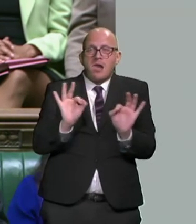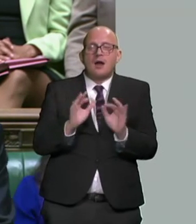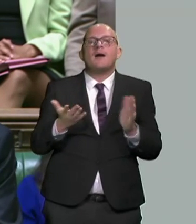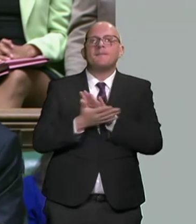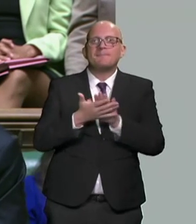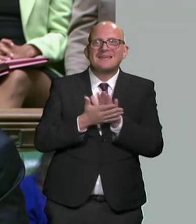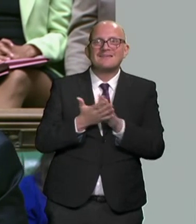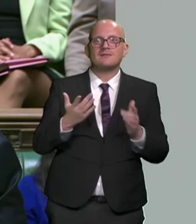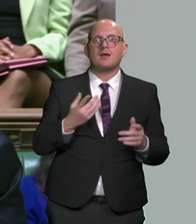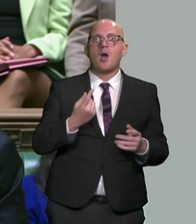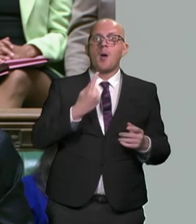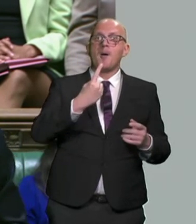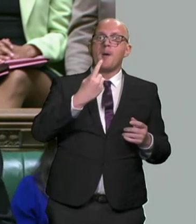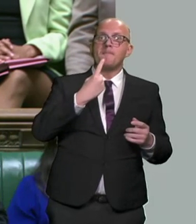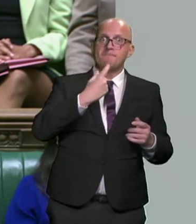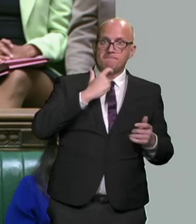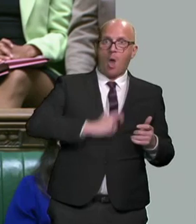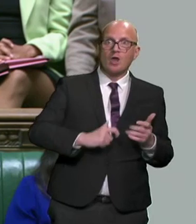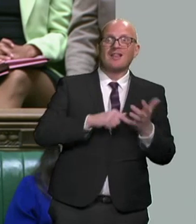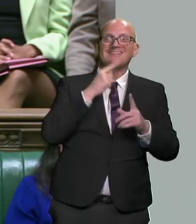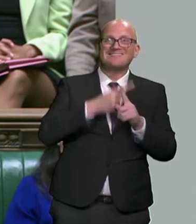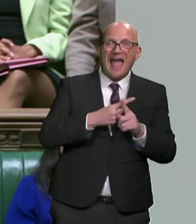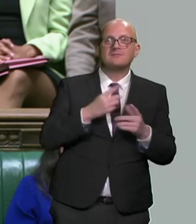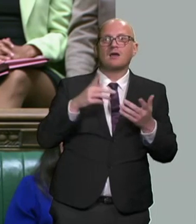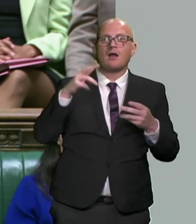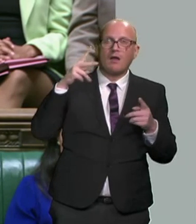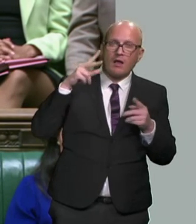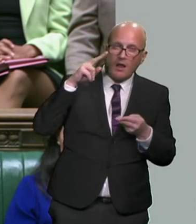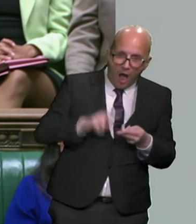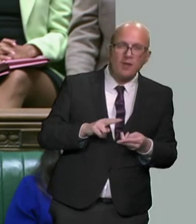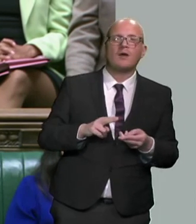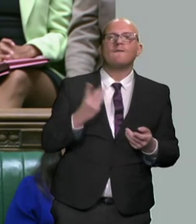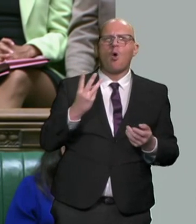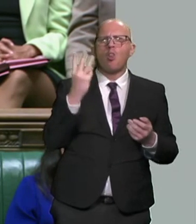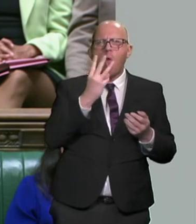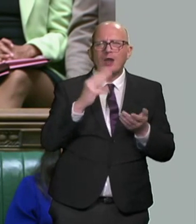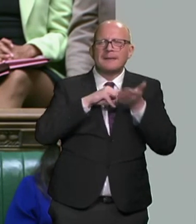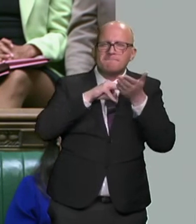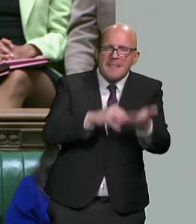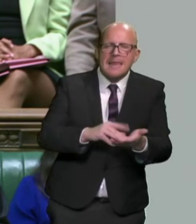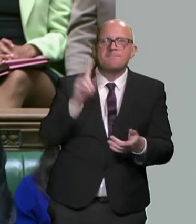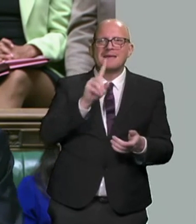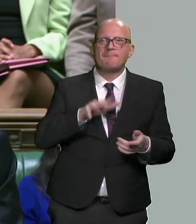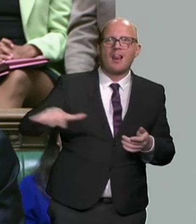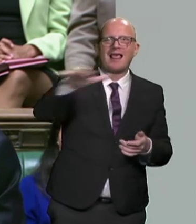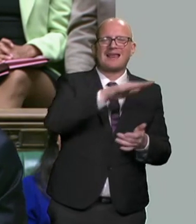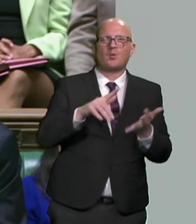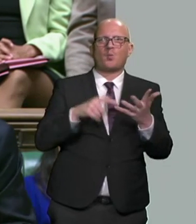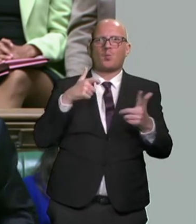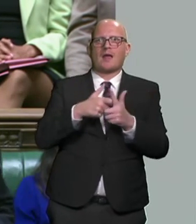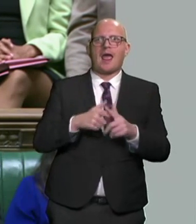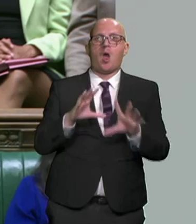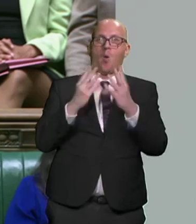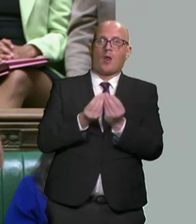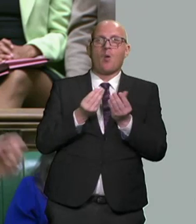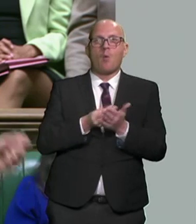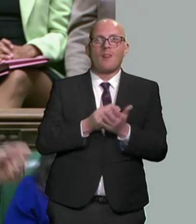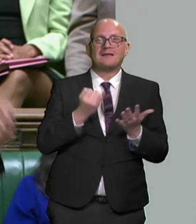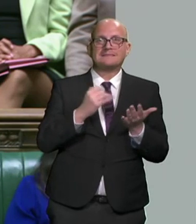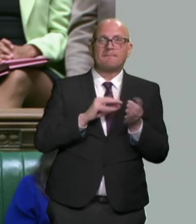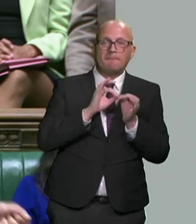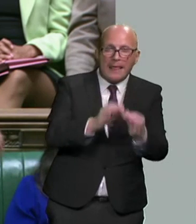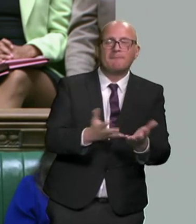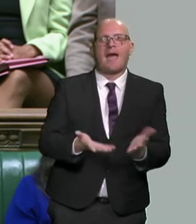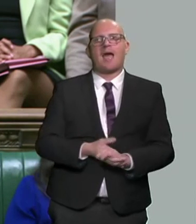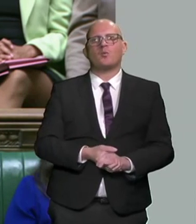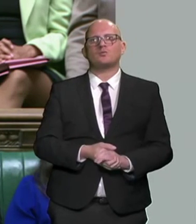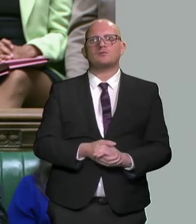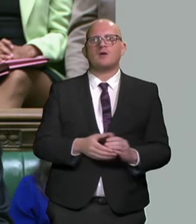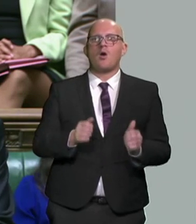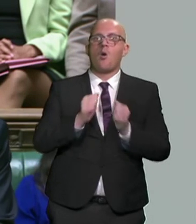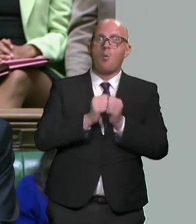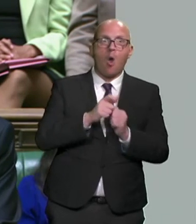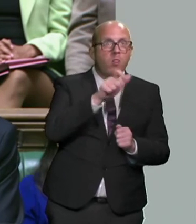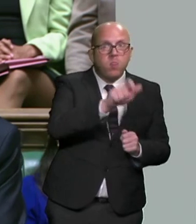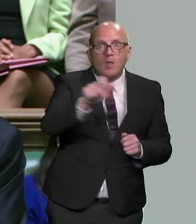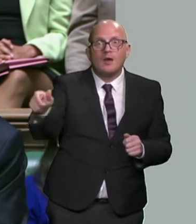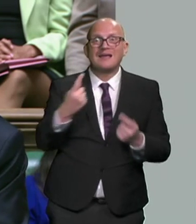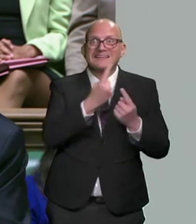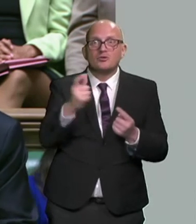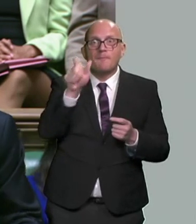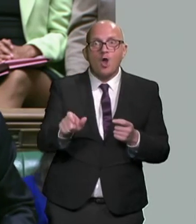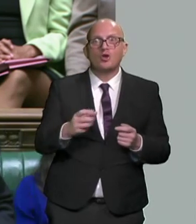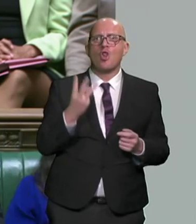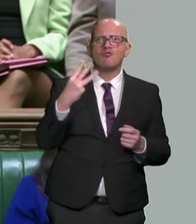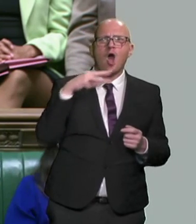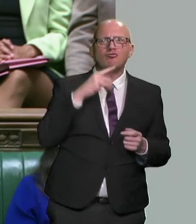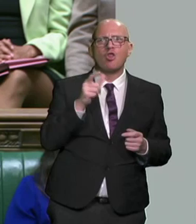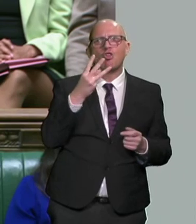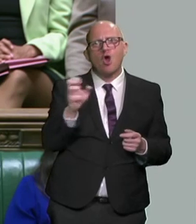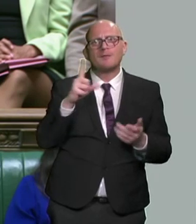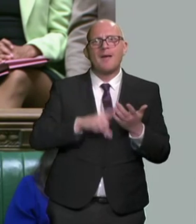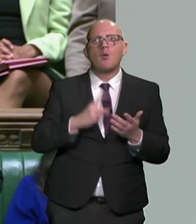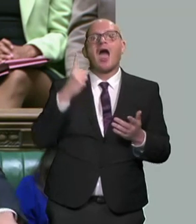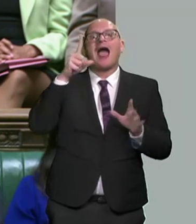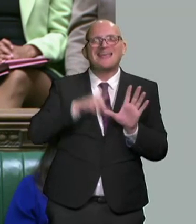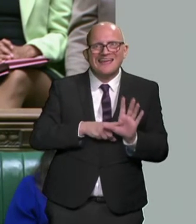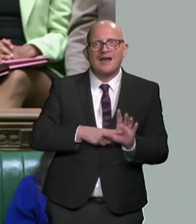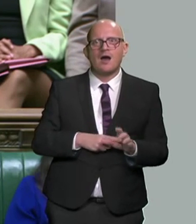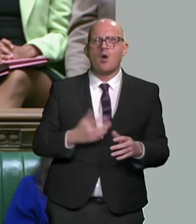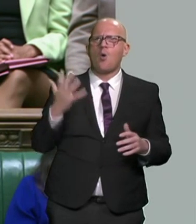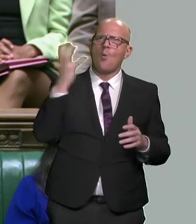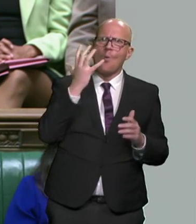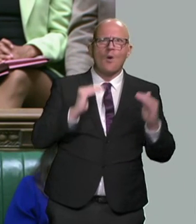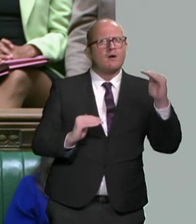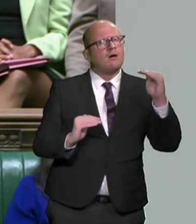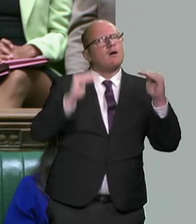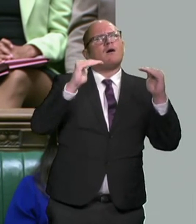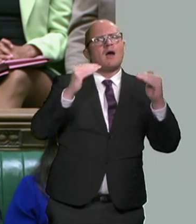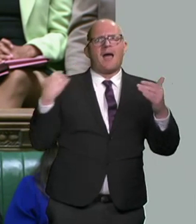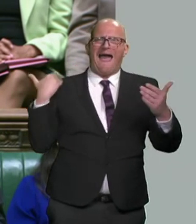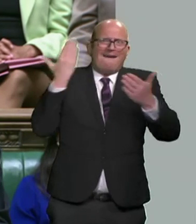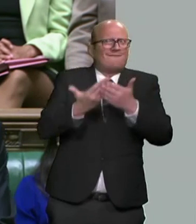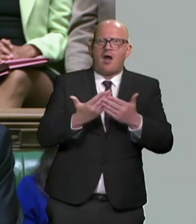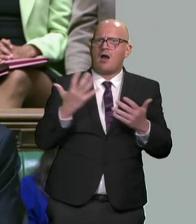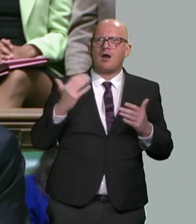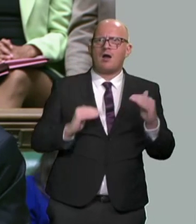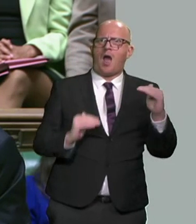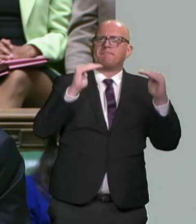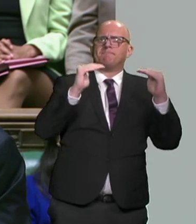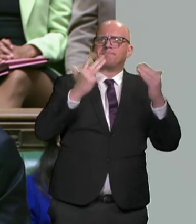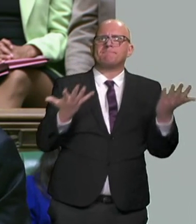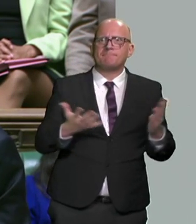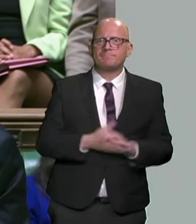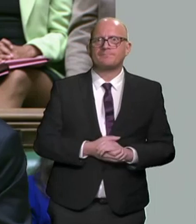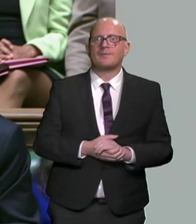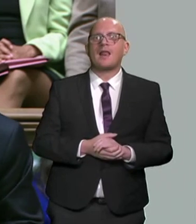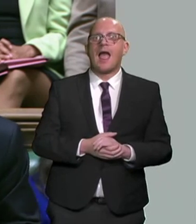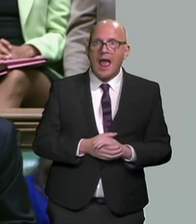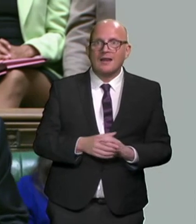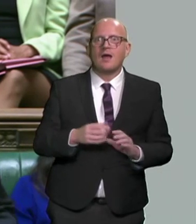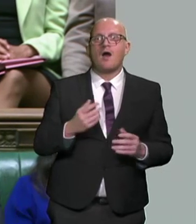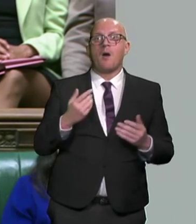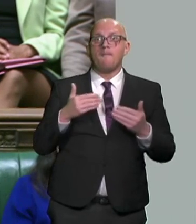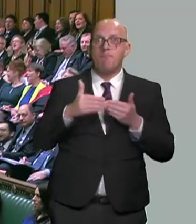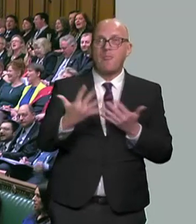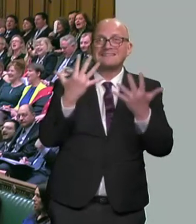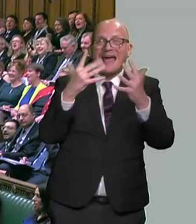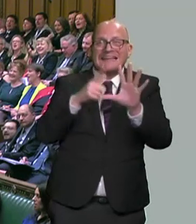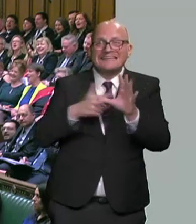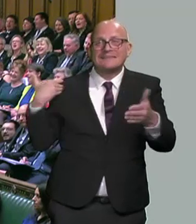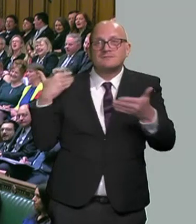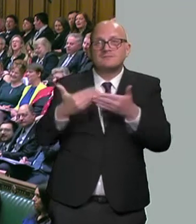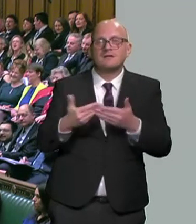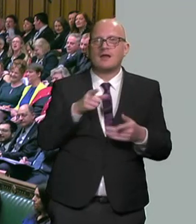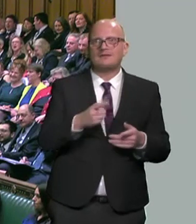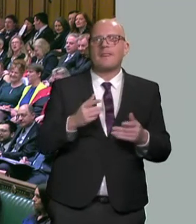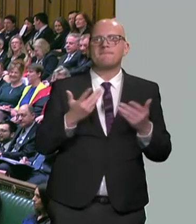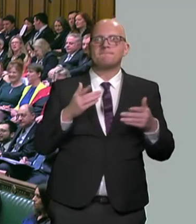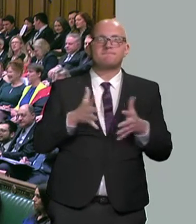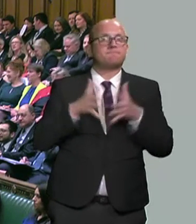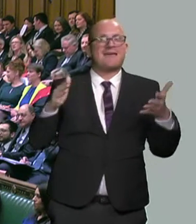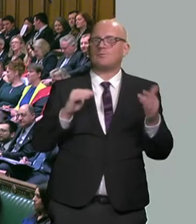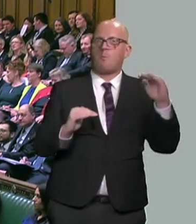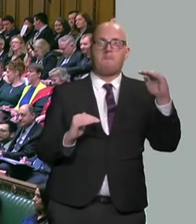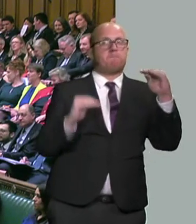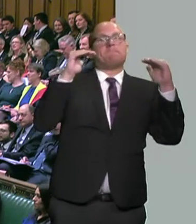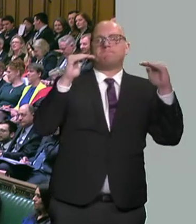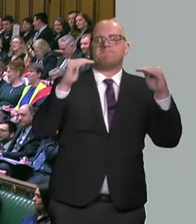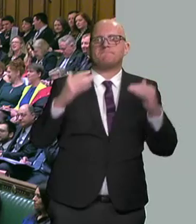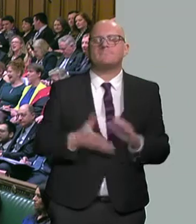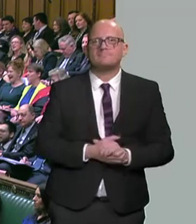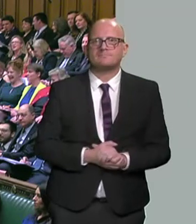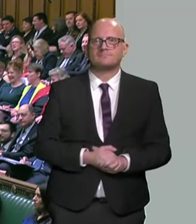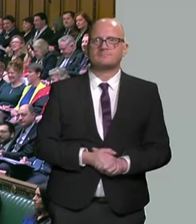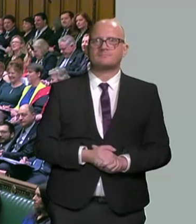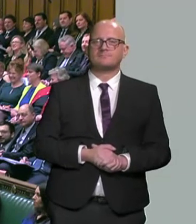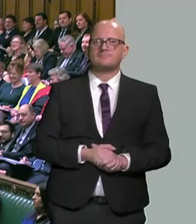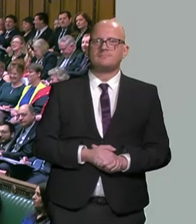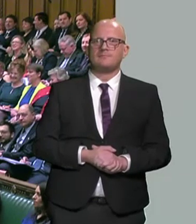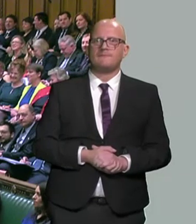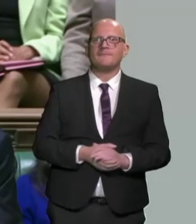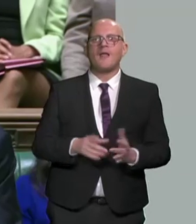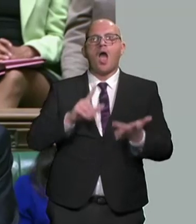That is a £6 billion personal tax cut for 30 million people across the United Kingdom, a tax cut for employees worth over £330 a year, the largest increase in a basic rate threshold ever, and the largest single personal tax cut in a decade.